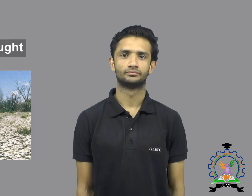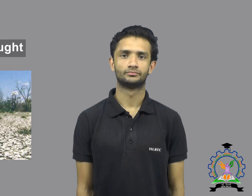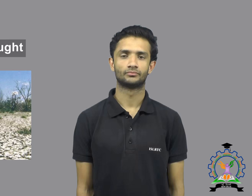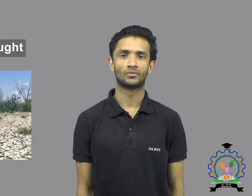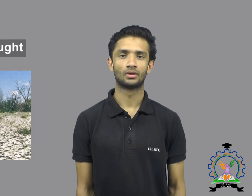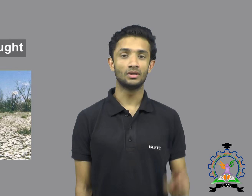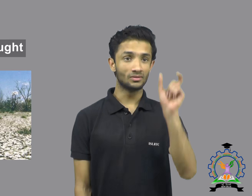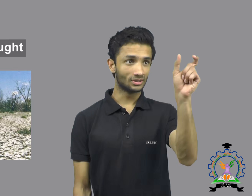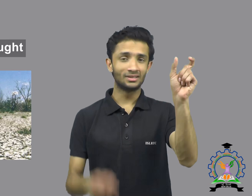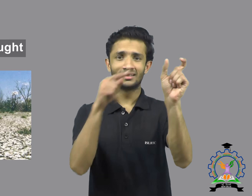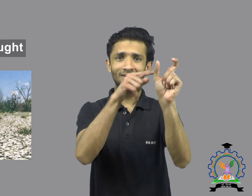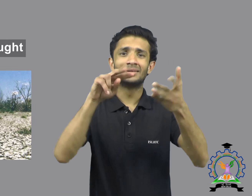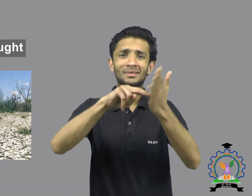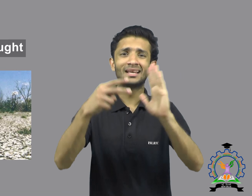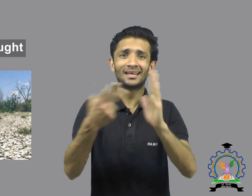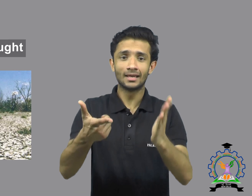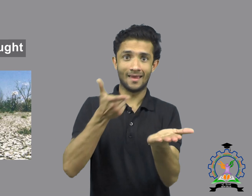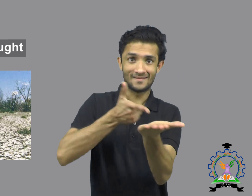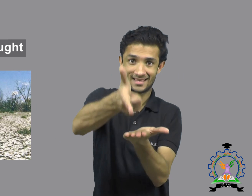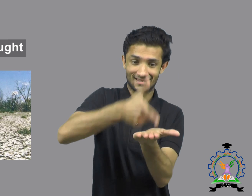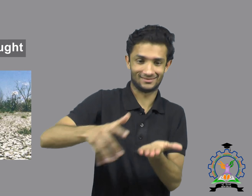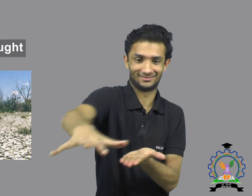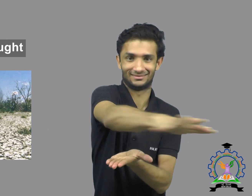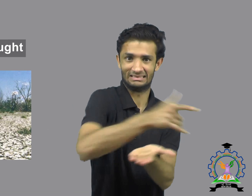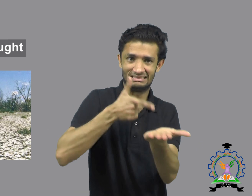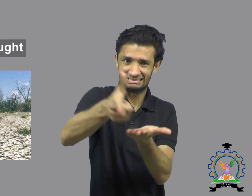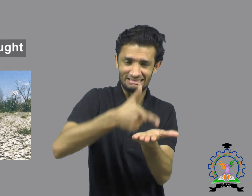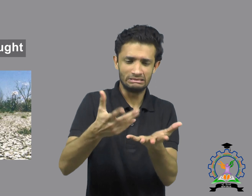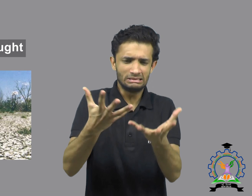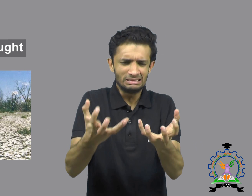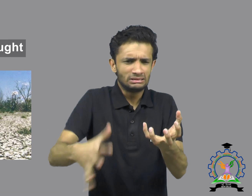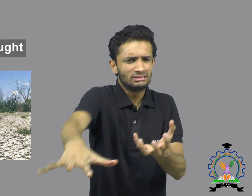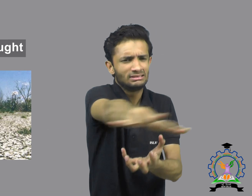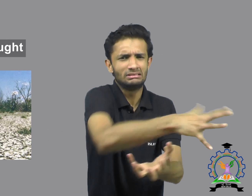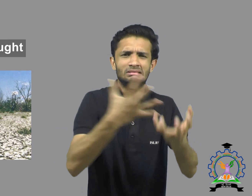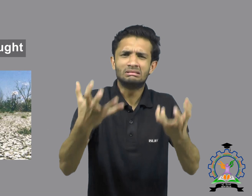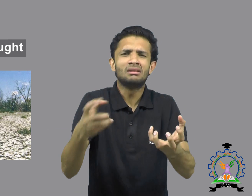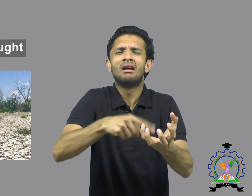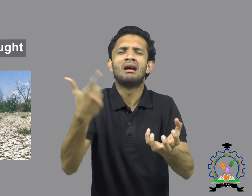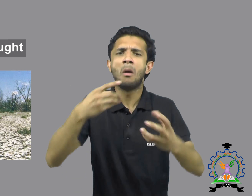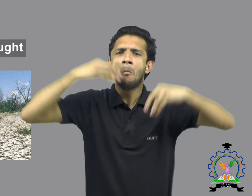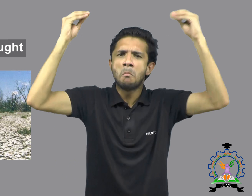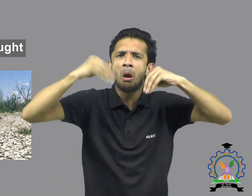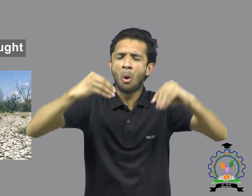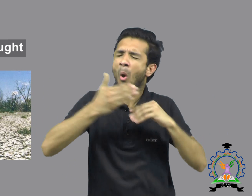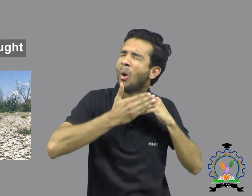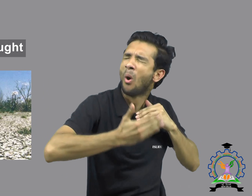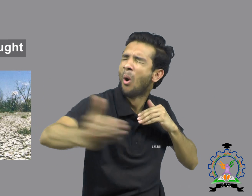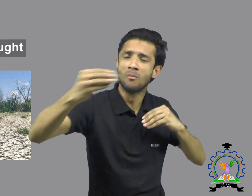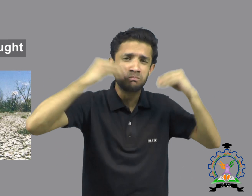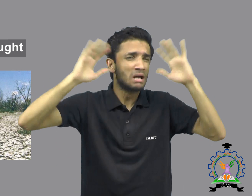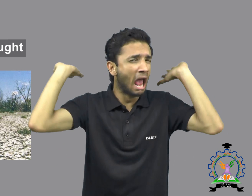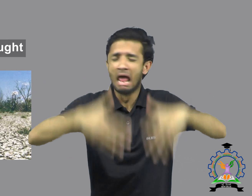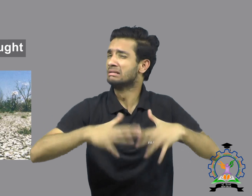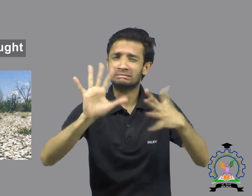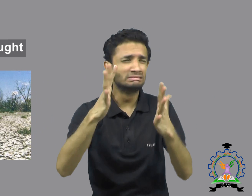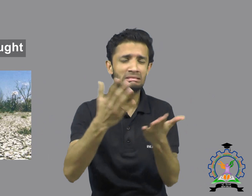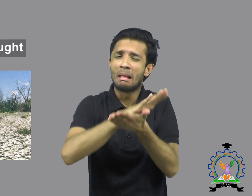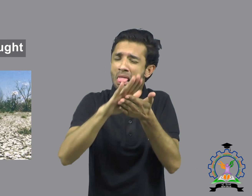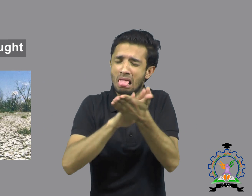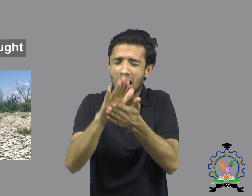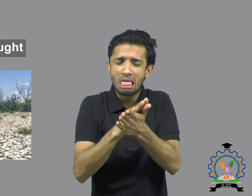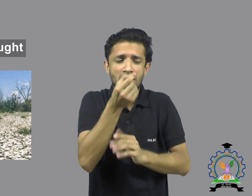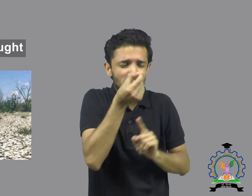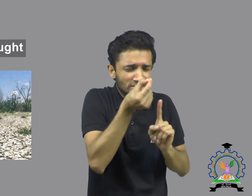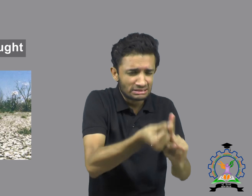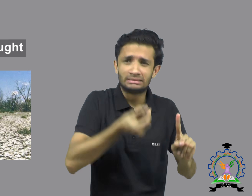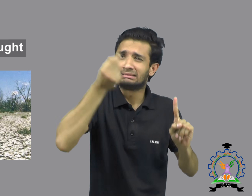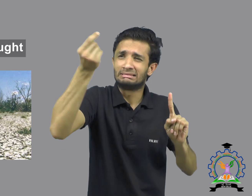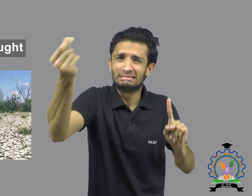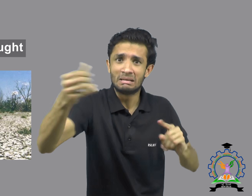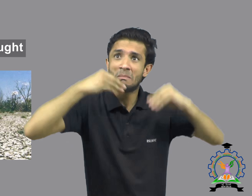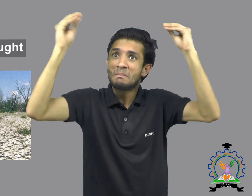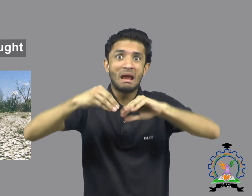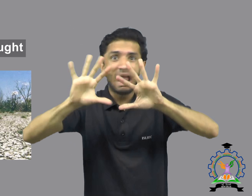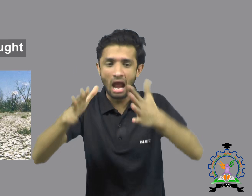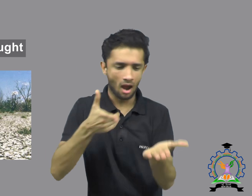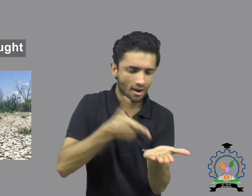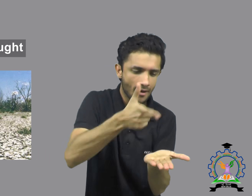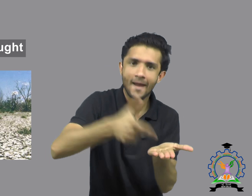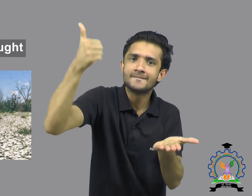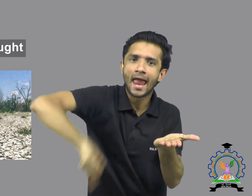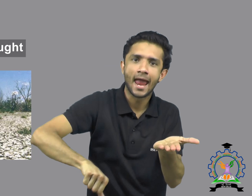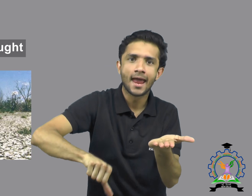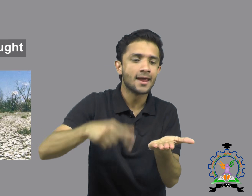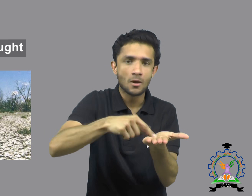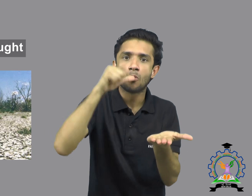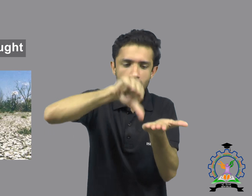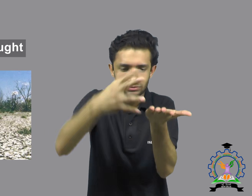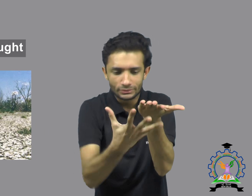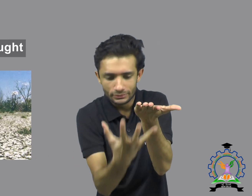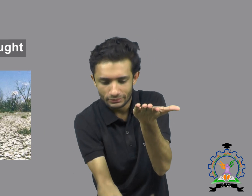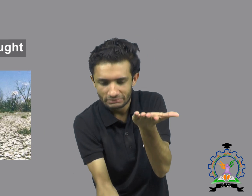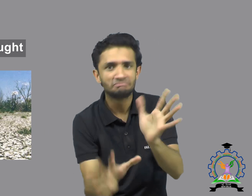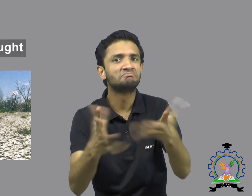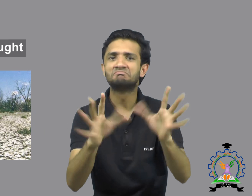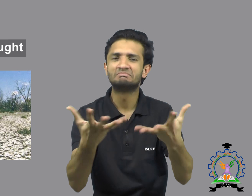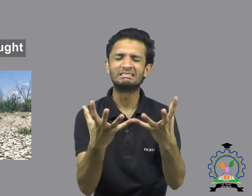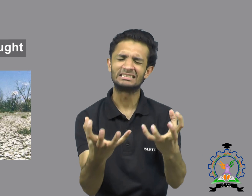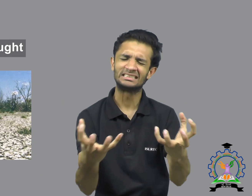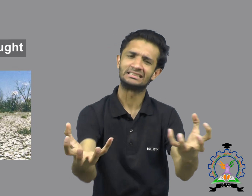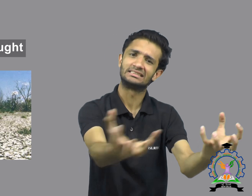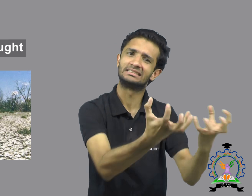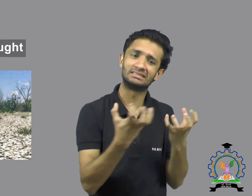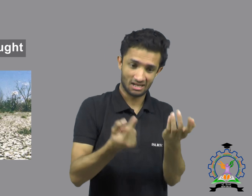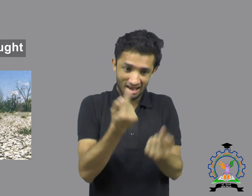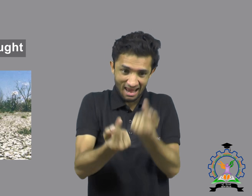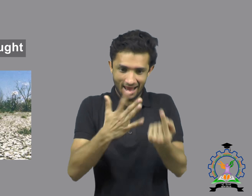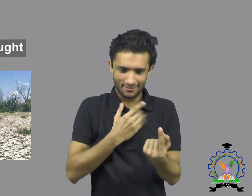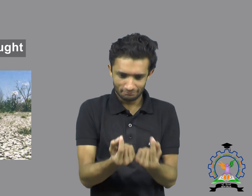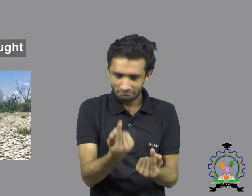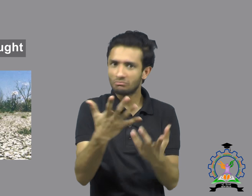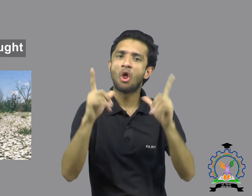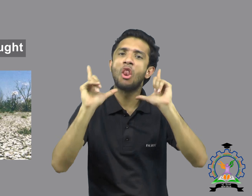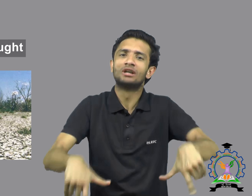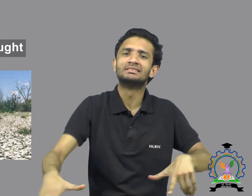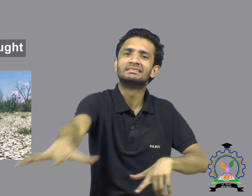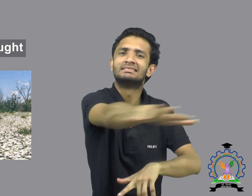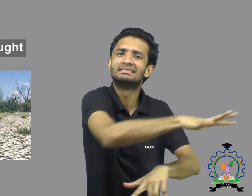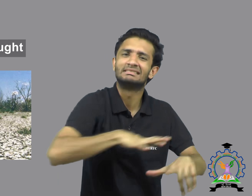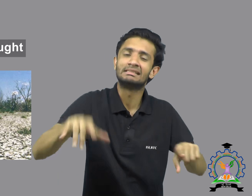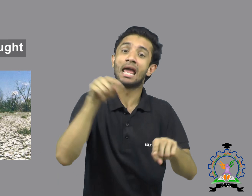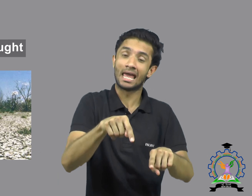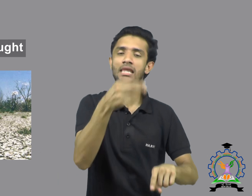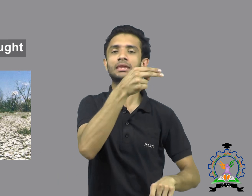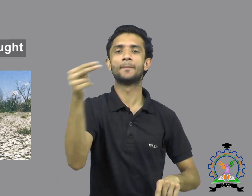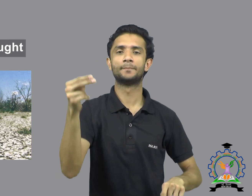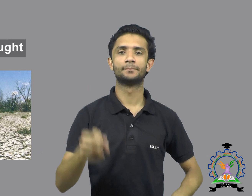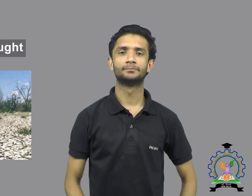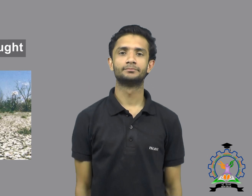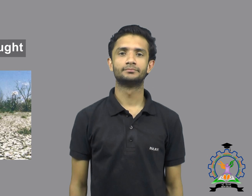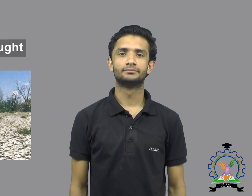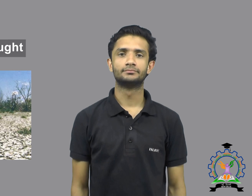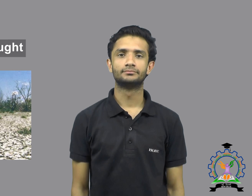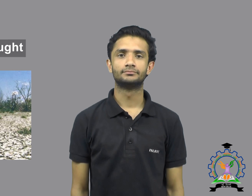Agricultural Drought